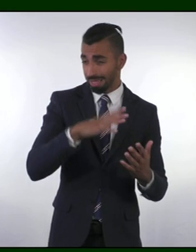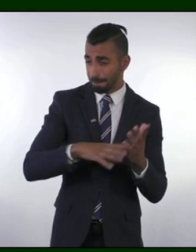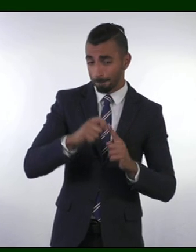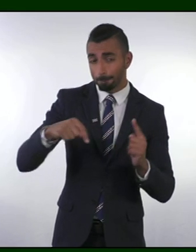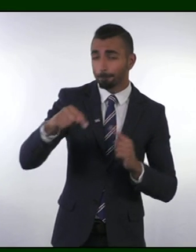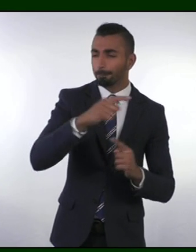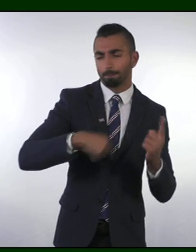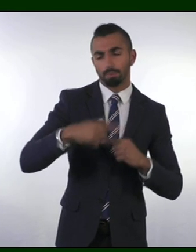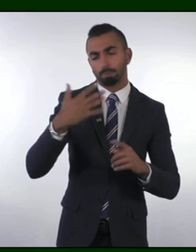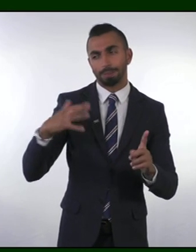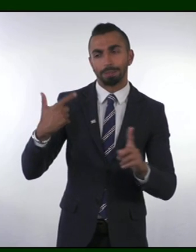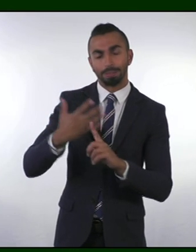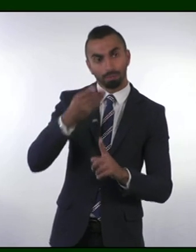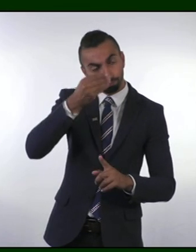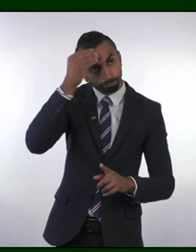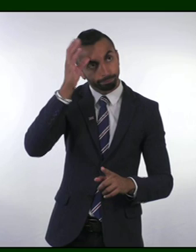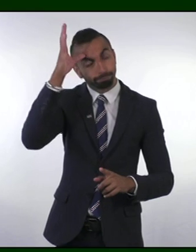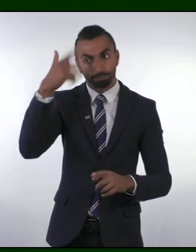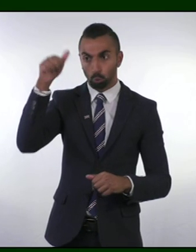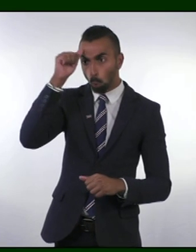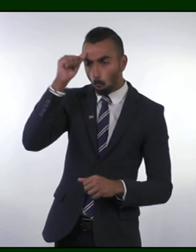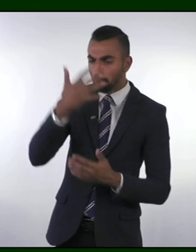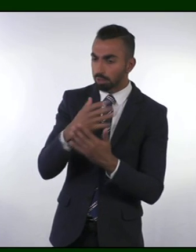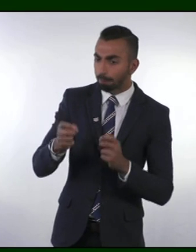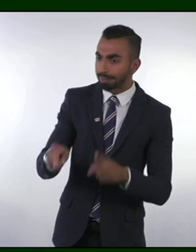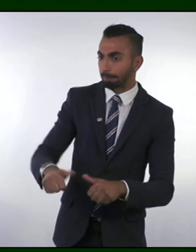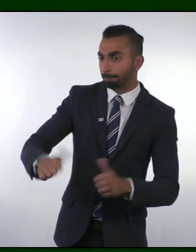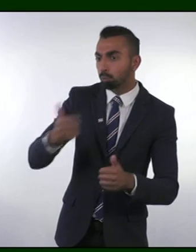We would be willing to work with him to make this a success.